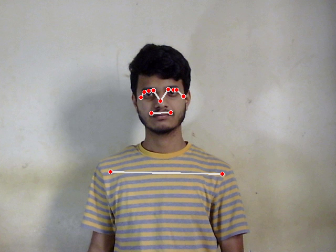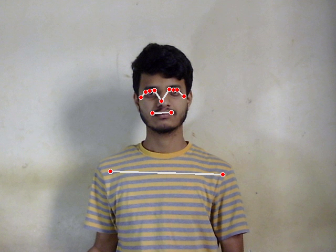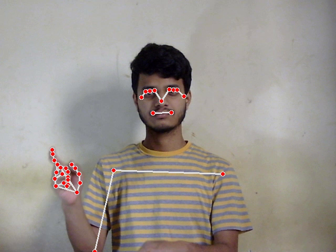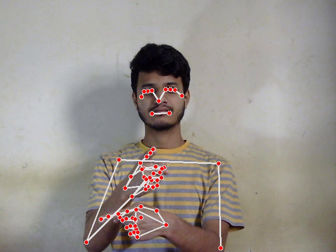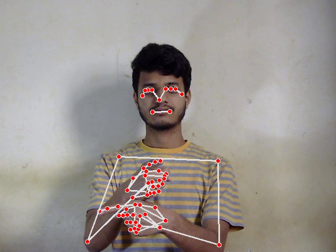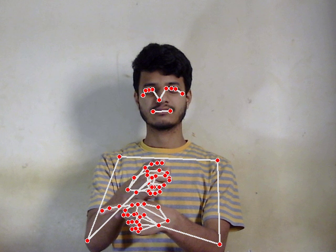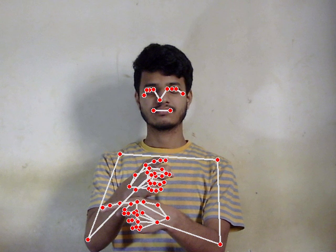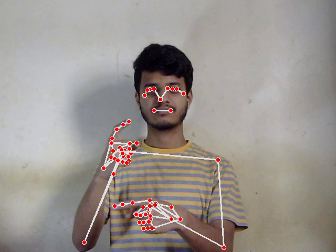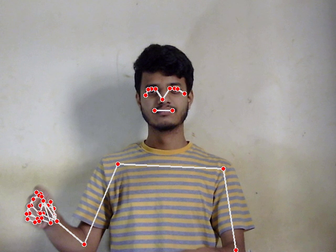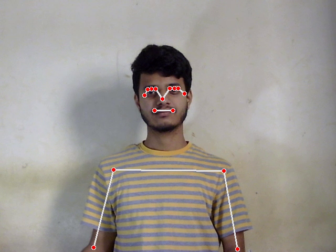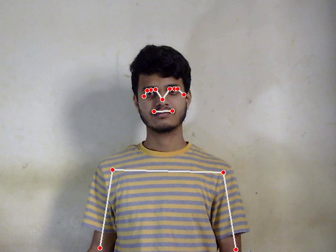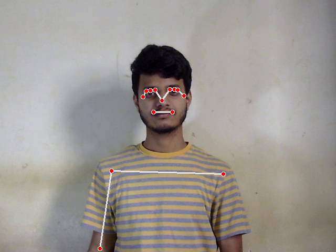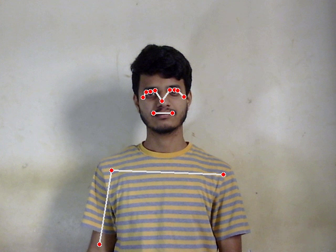right